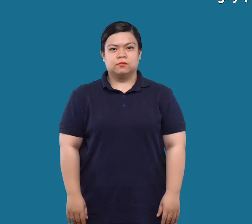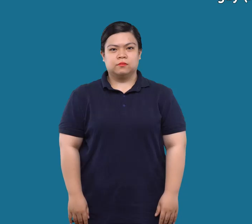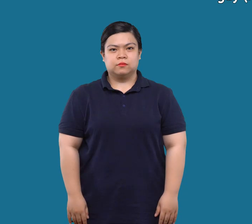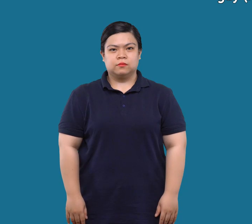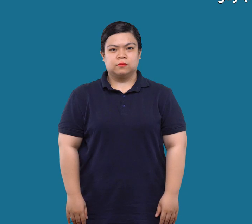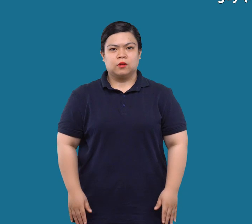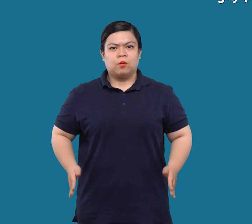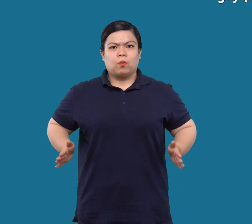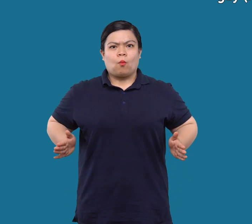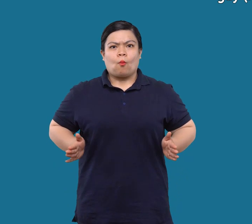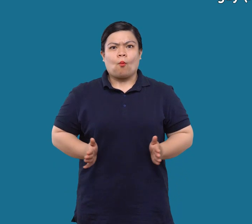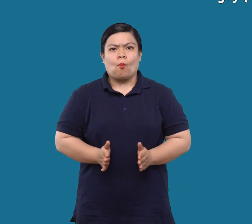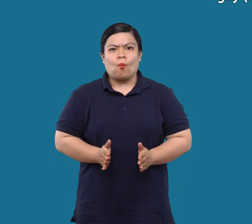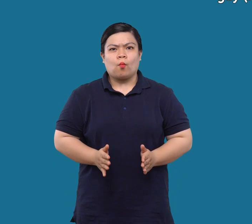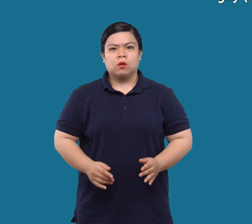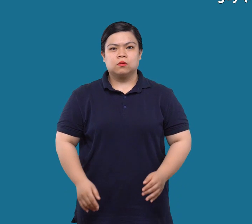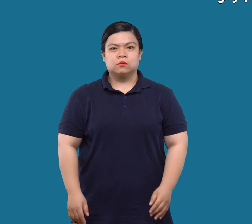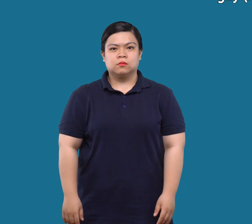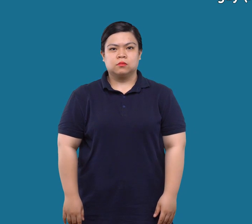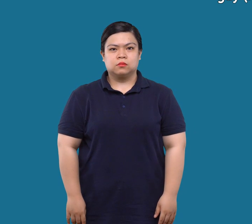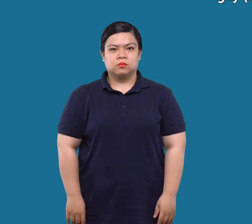gầy (miền Nam: ốm)